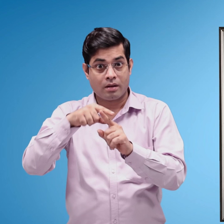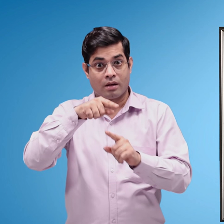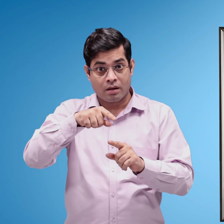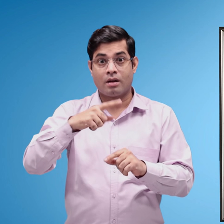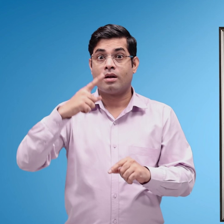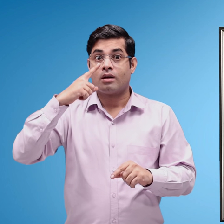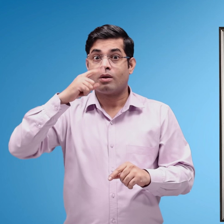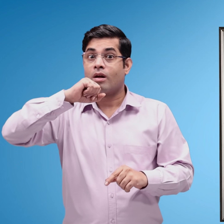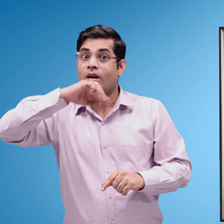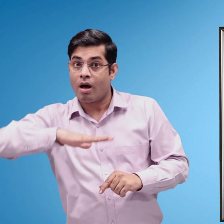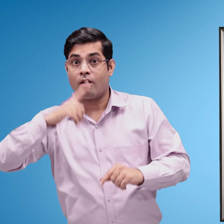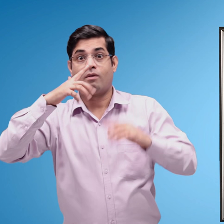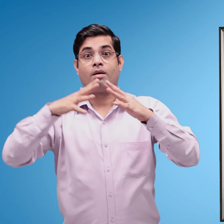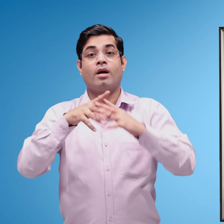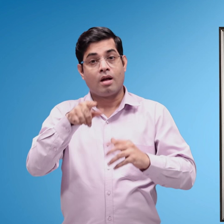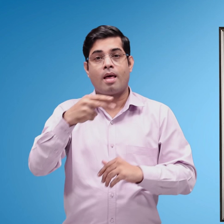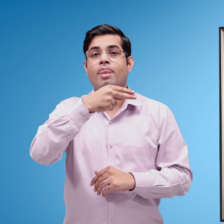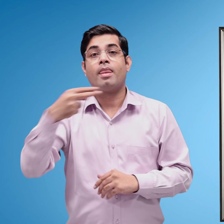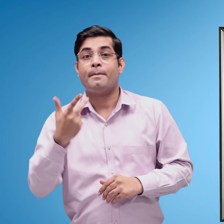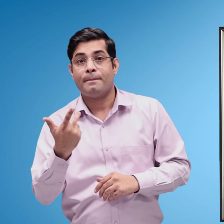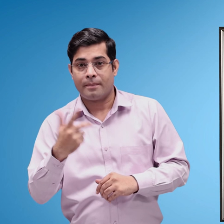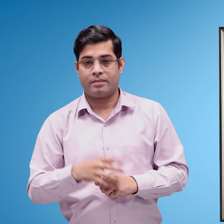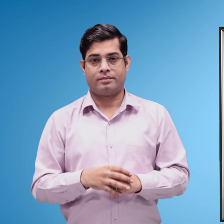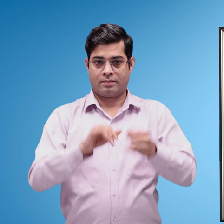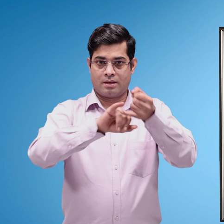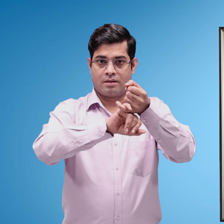and a young woman named Shakuntala.